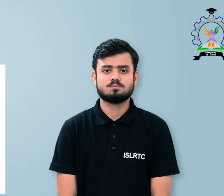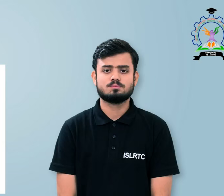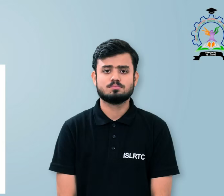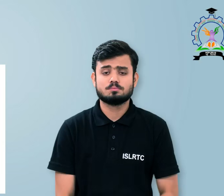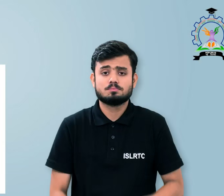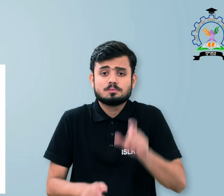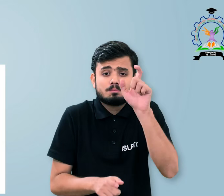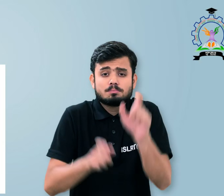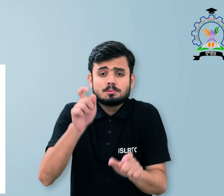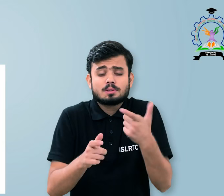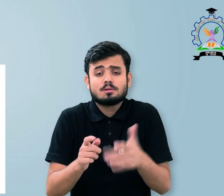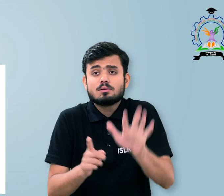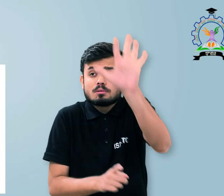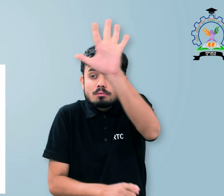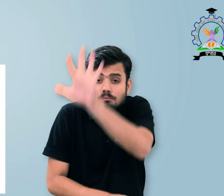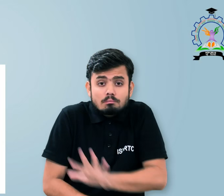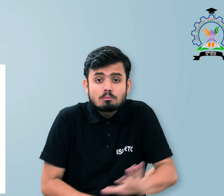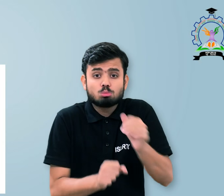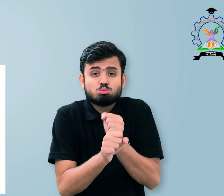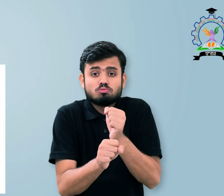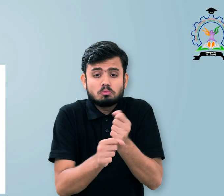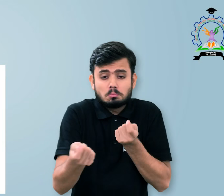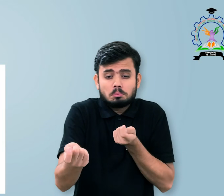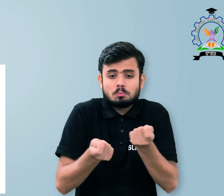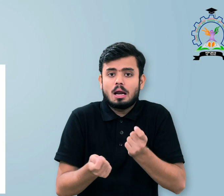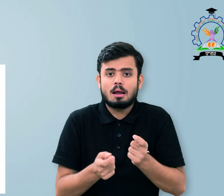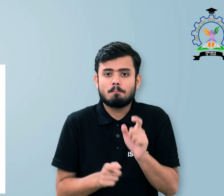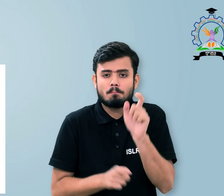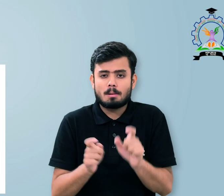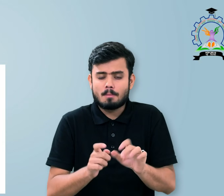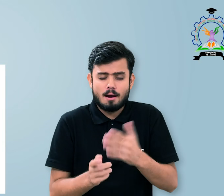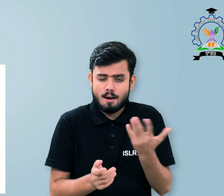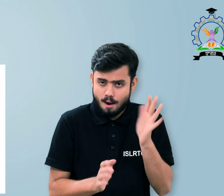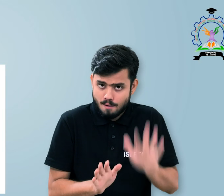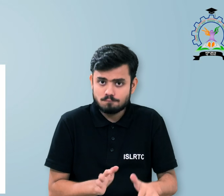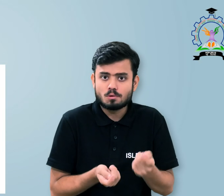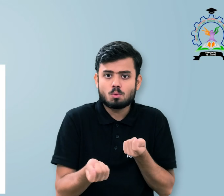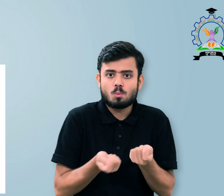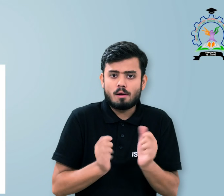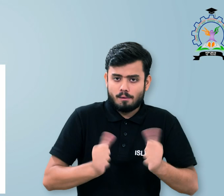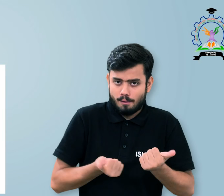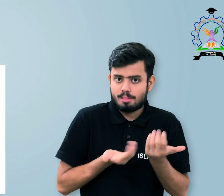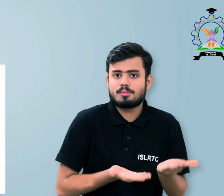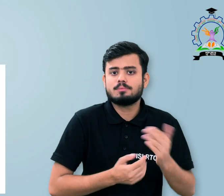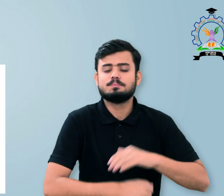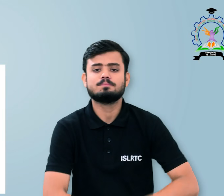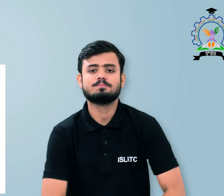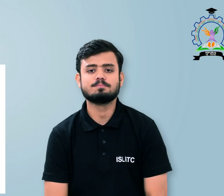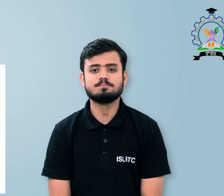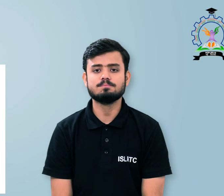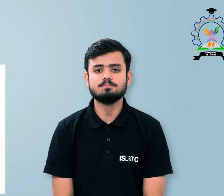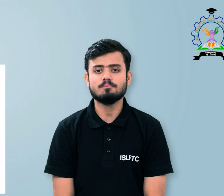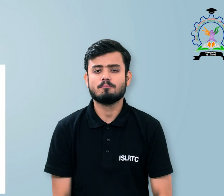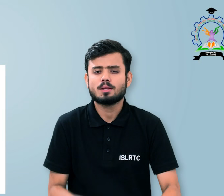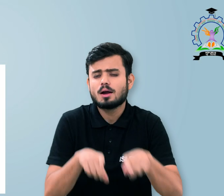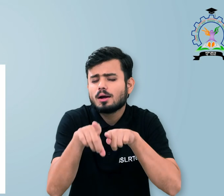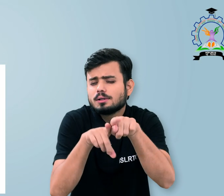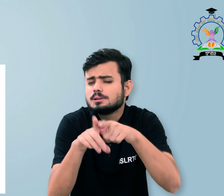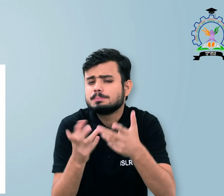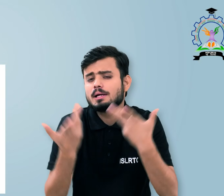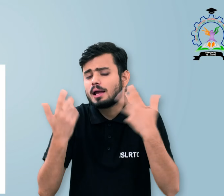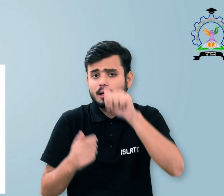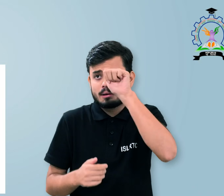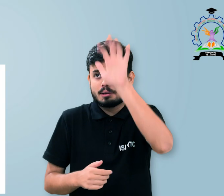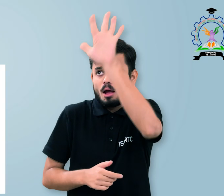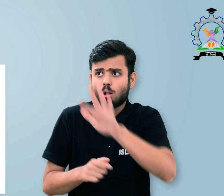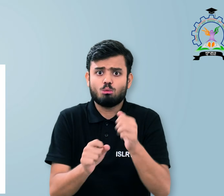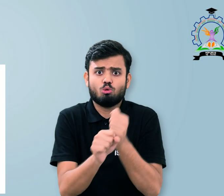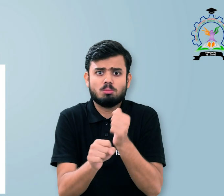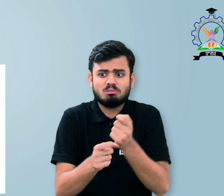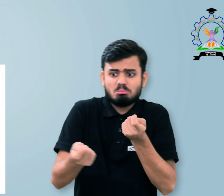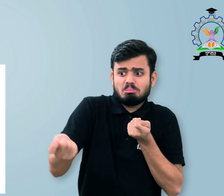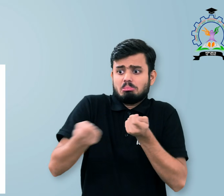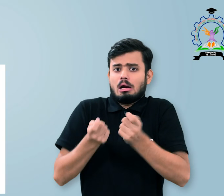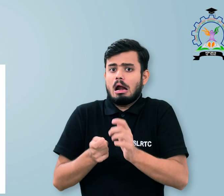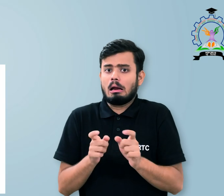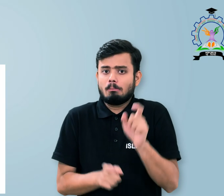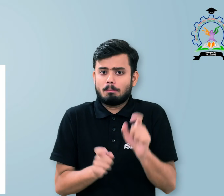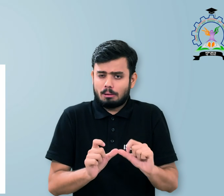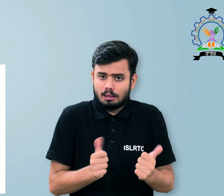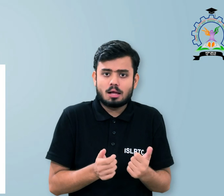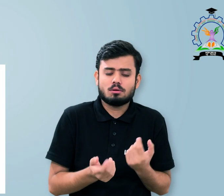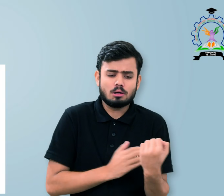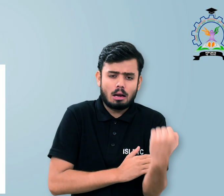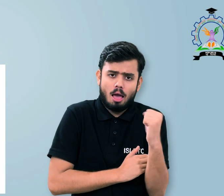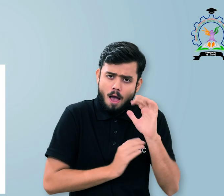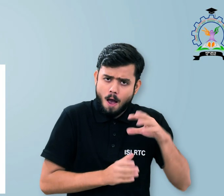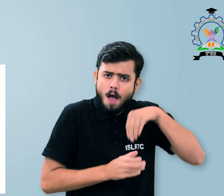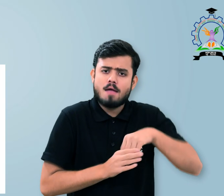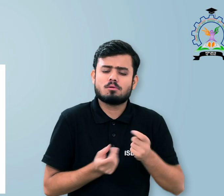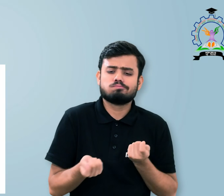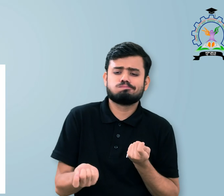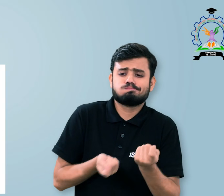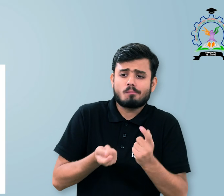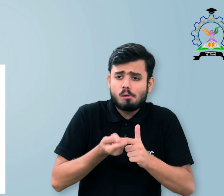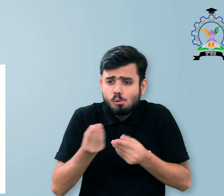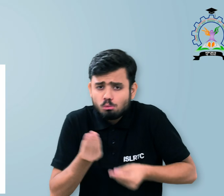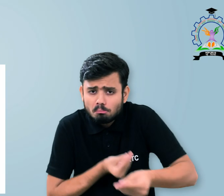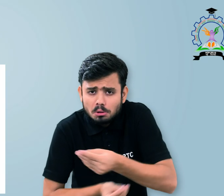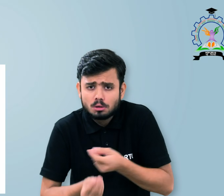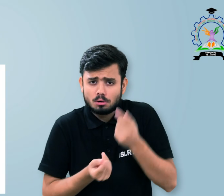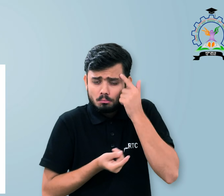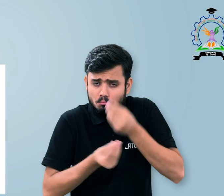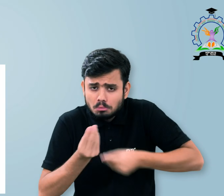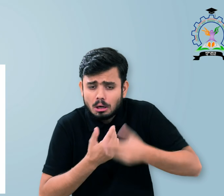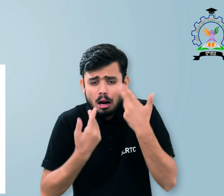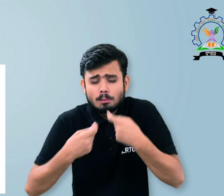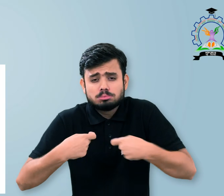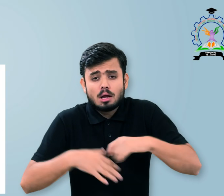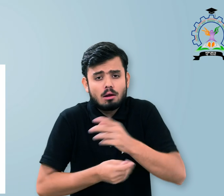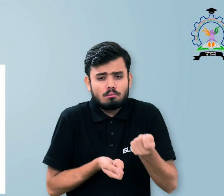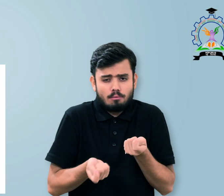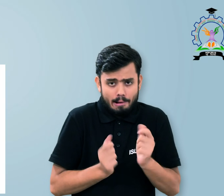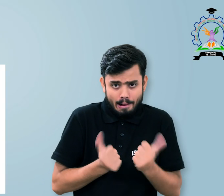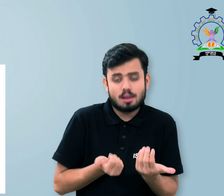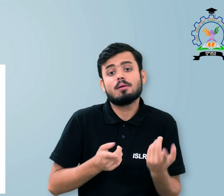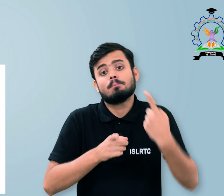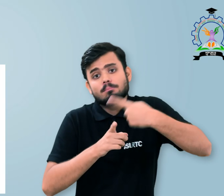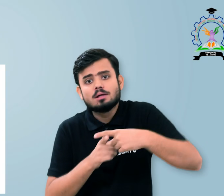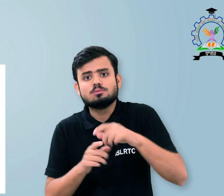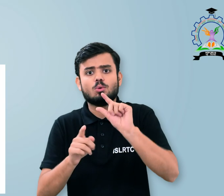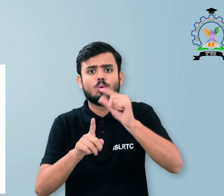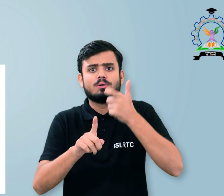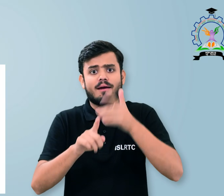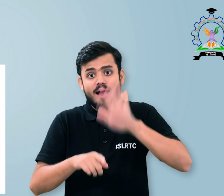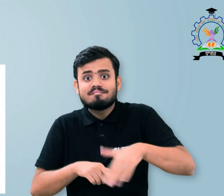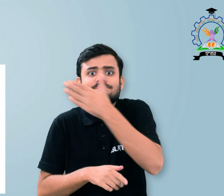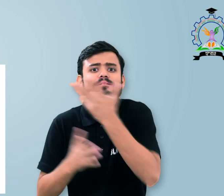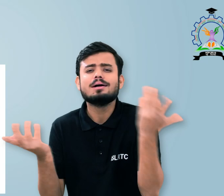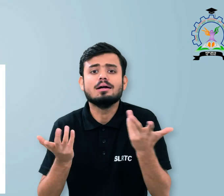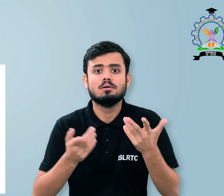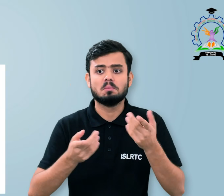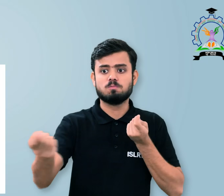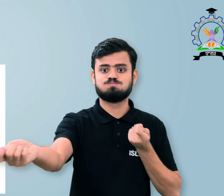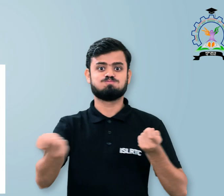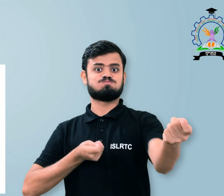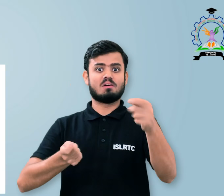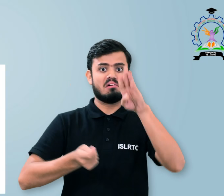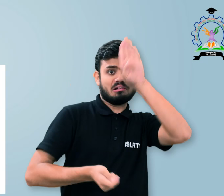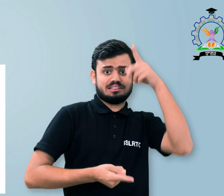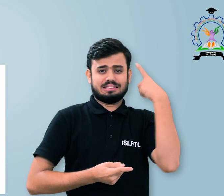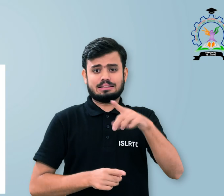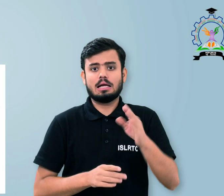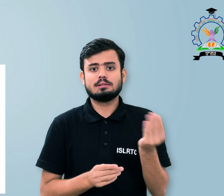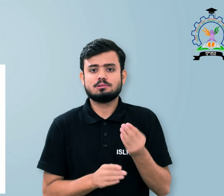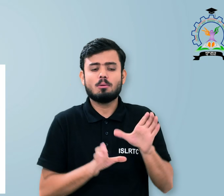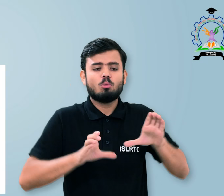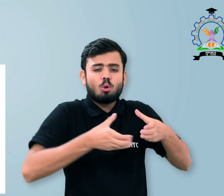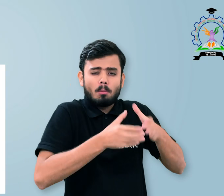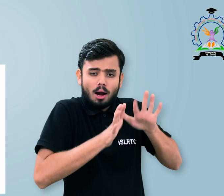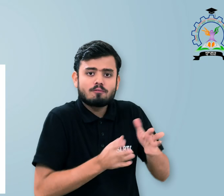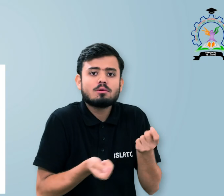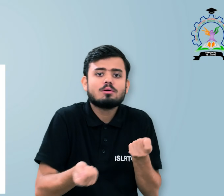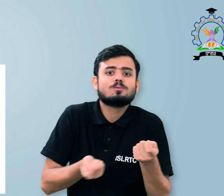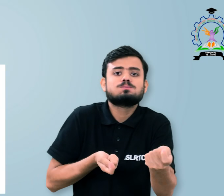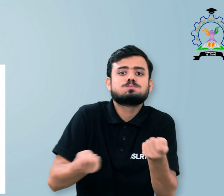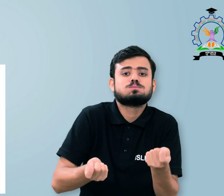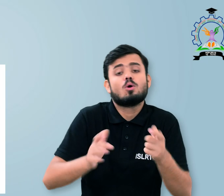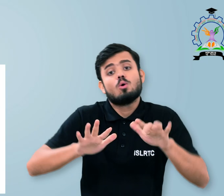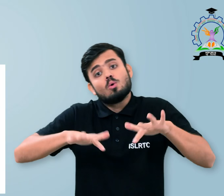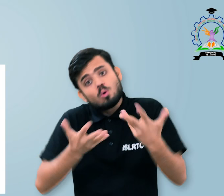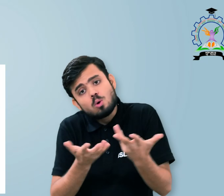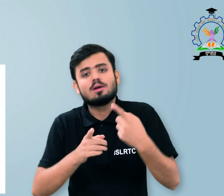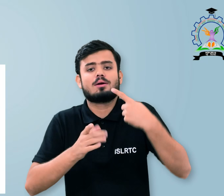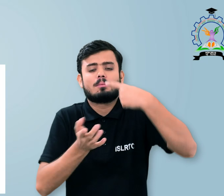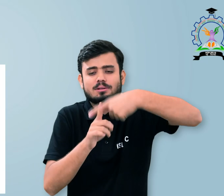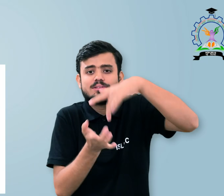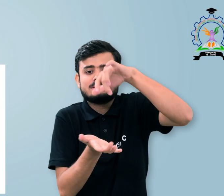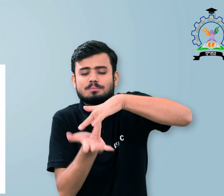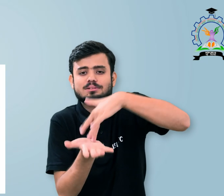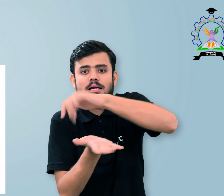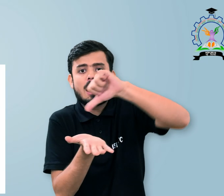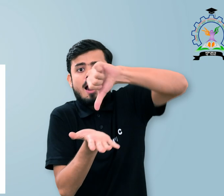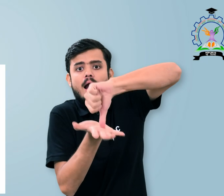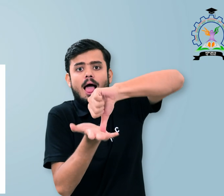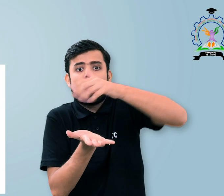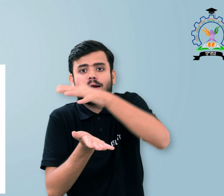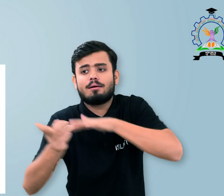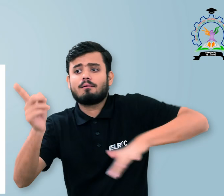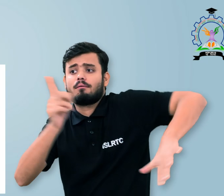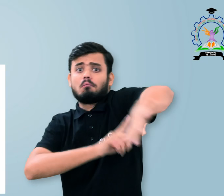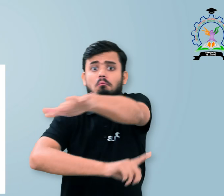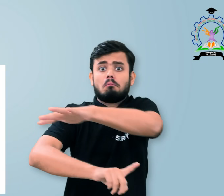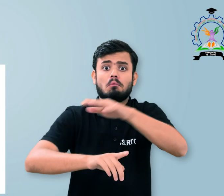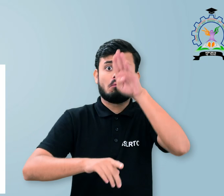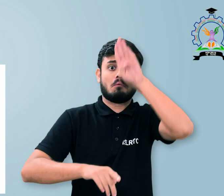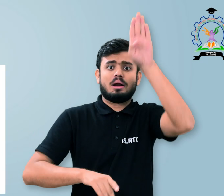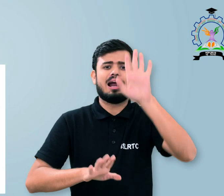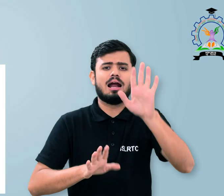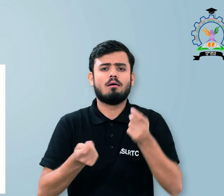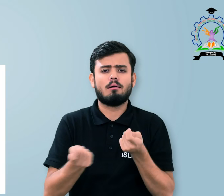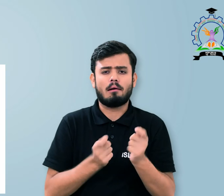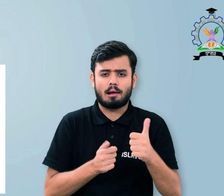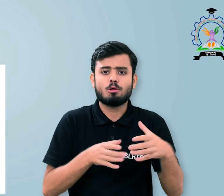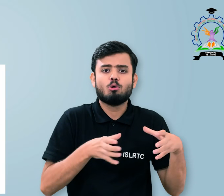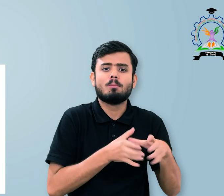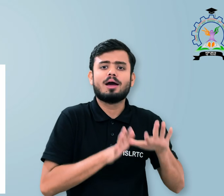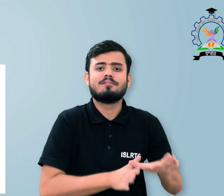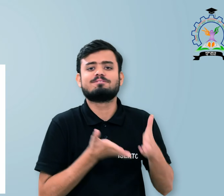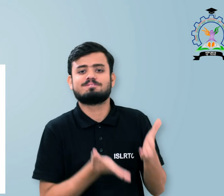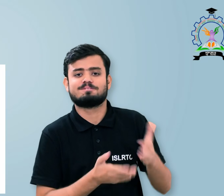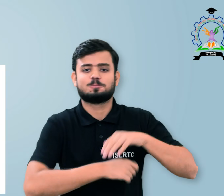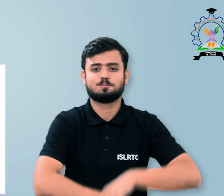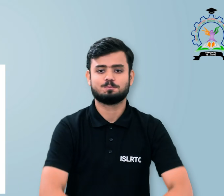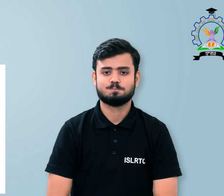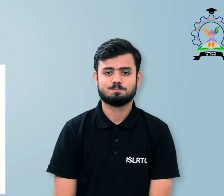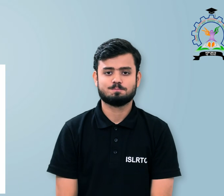Oligarchy A form of power structure in which power resides in a small segment of society.